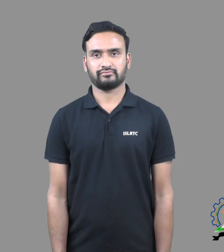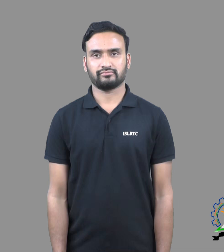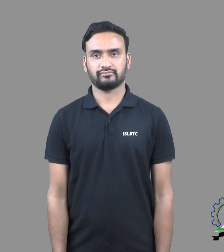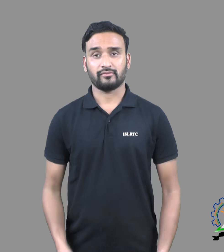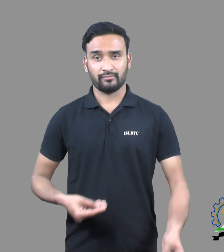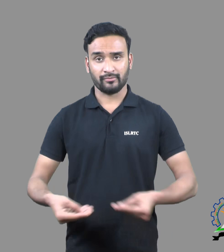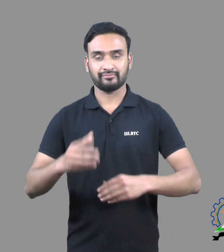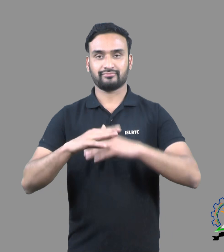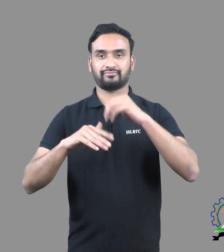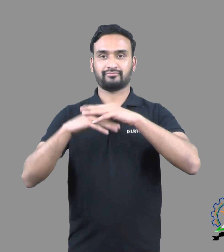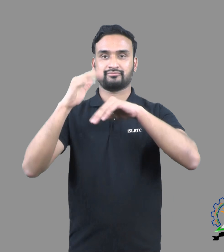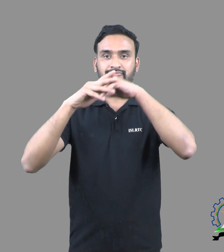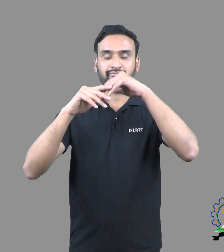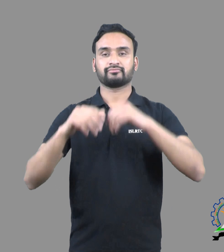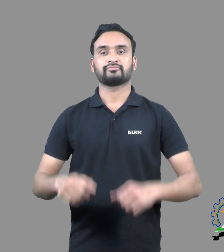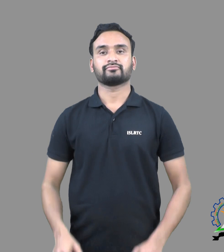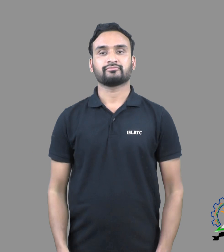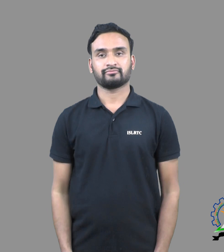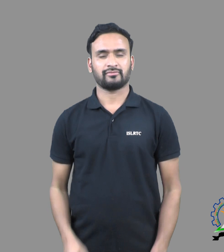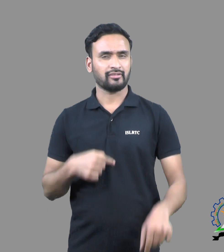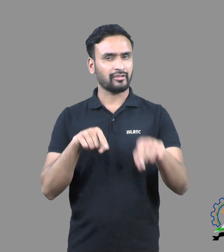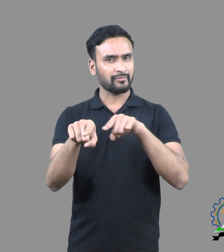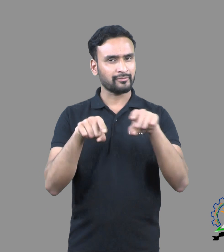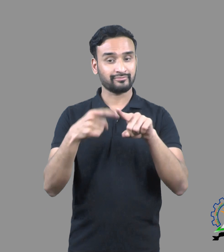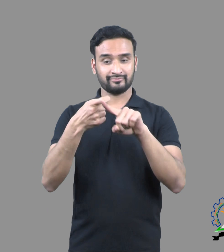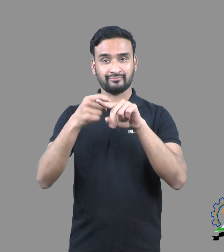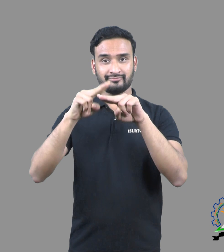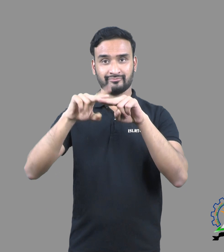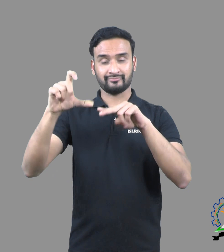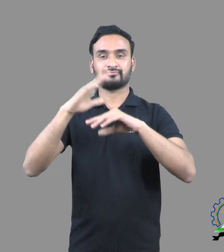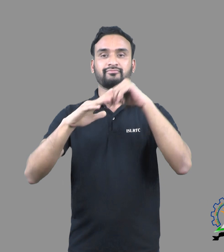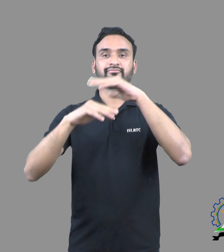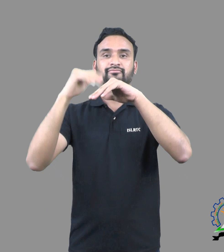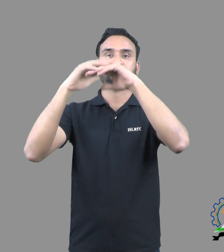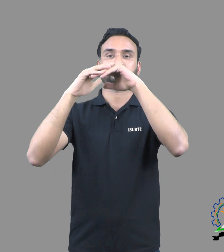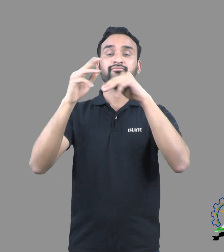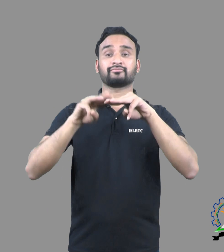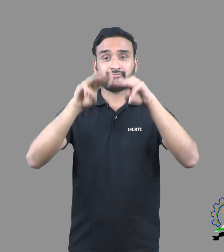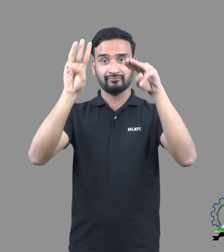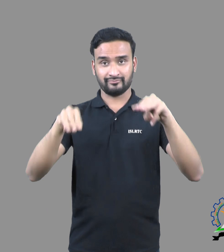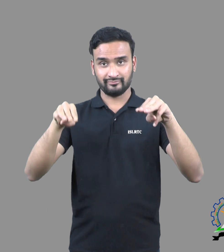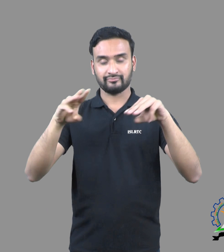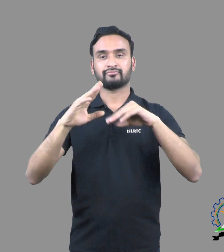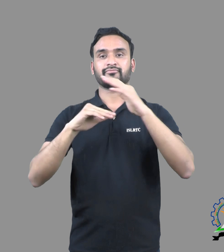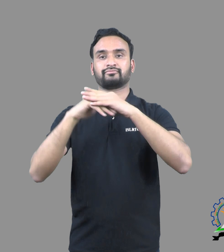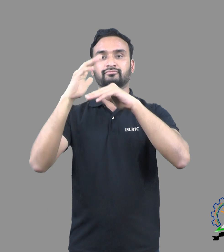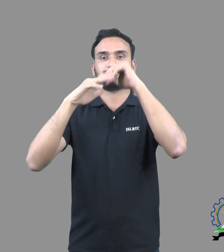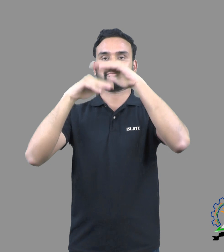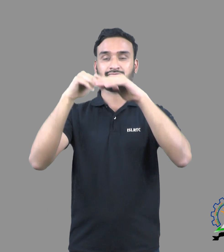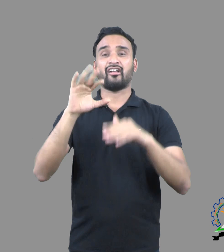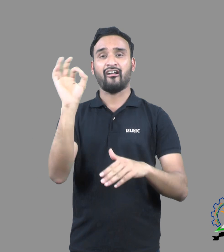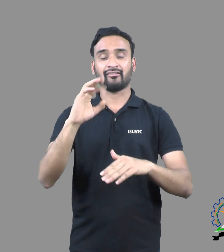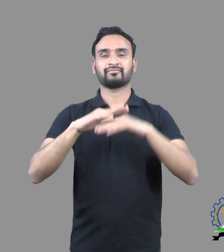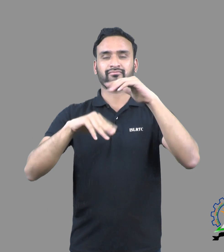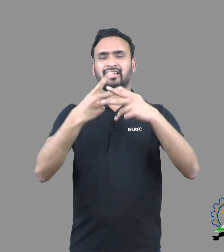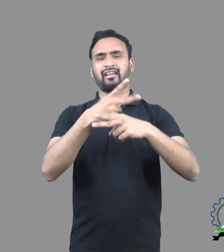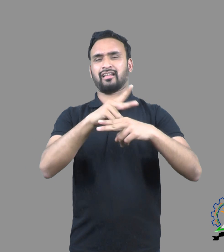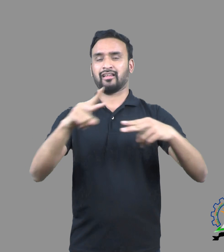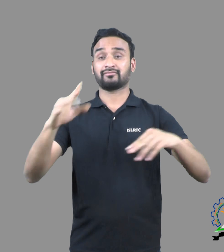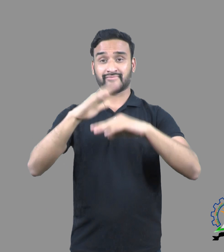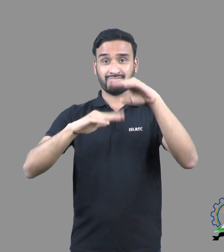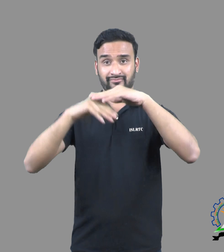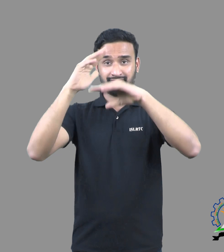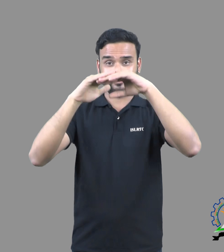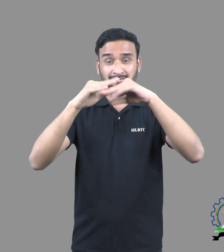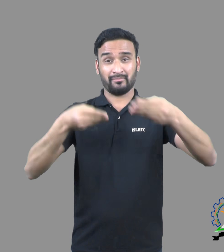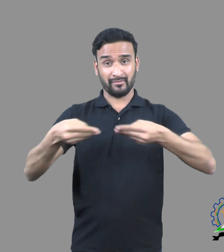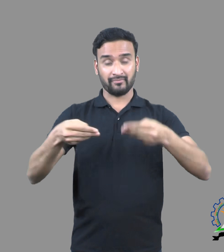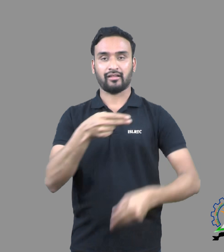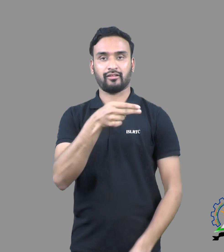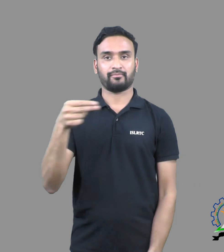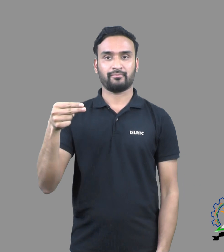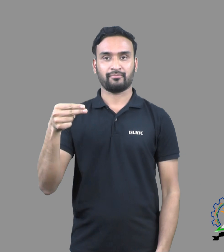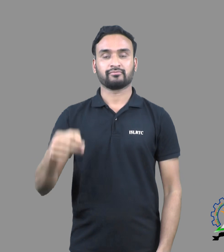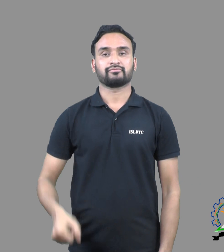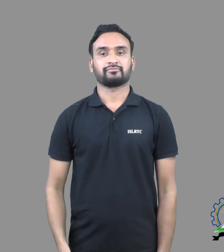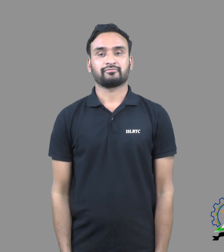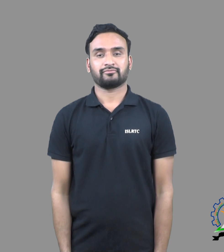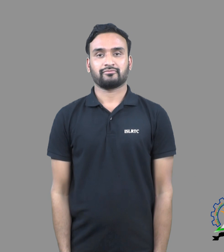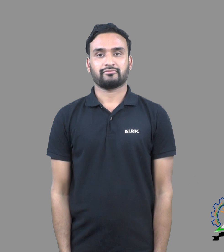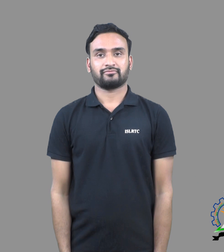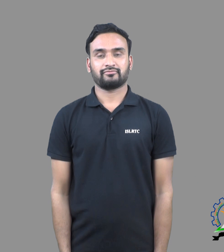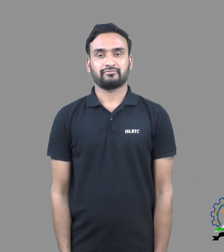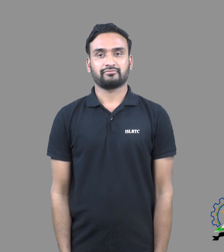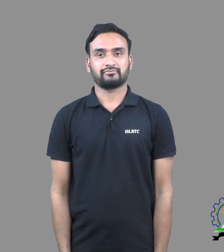Commercial Building